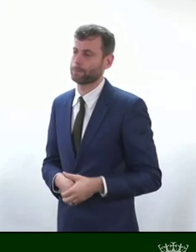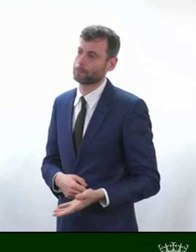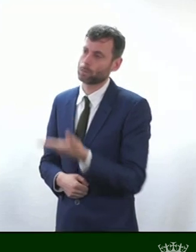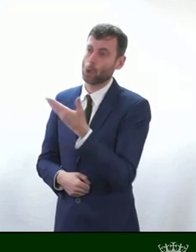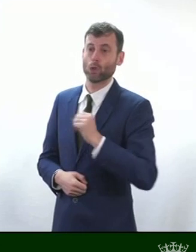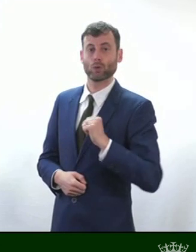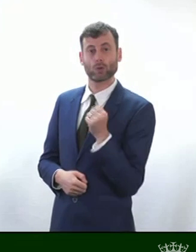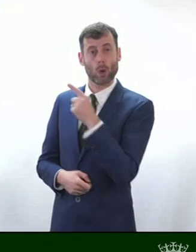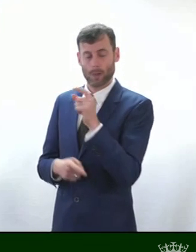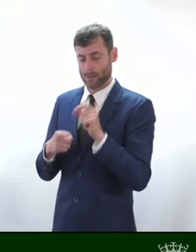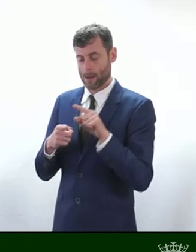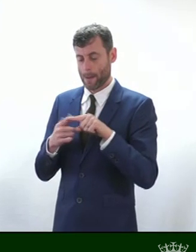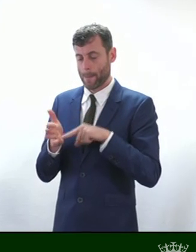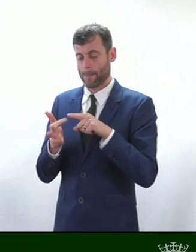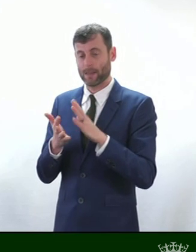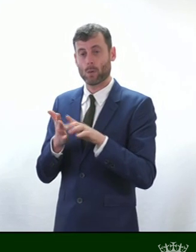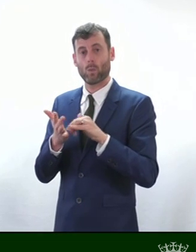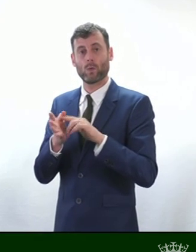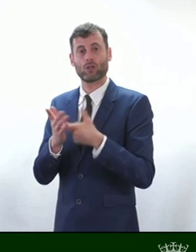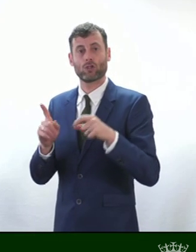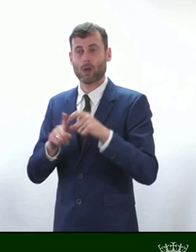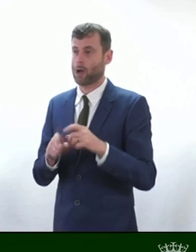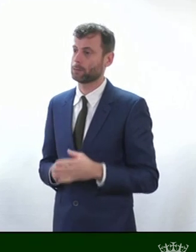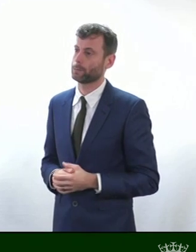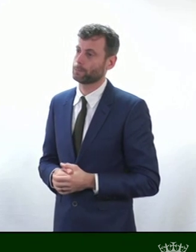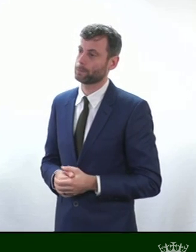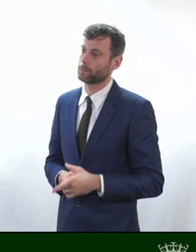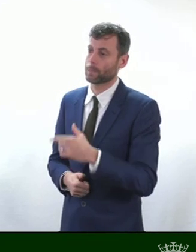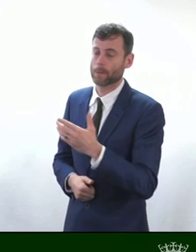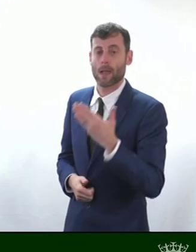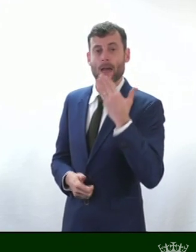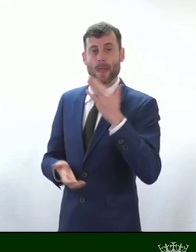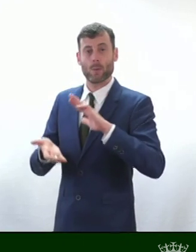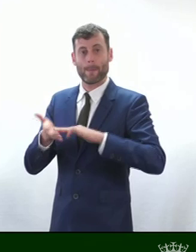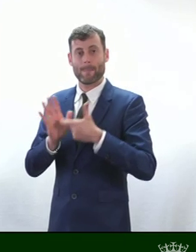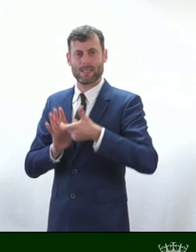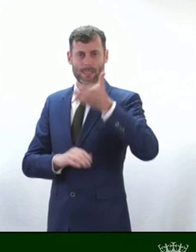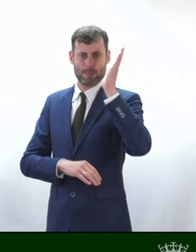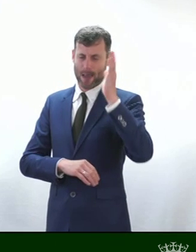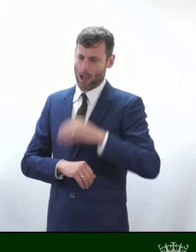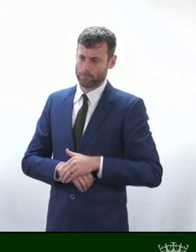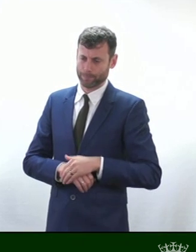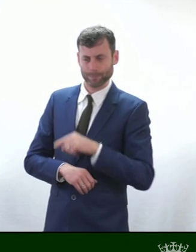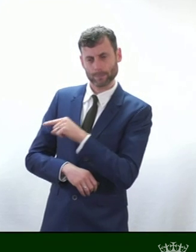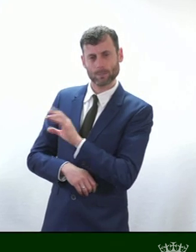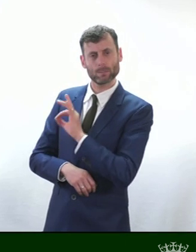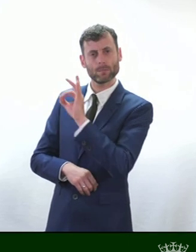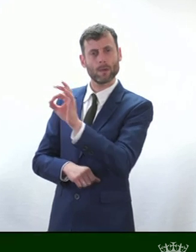Pete WishartThe Prime Minister did not quite answer my hon.